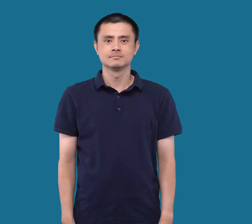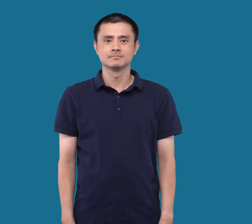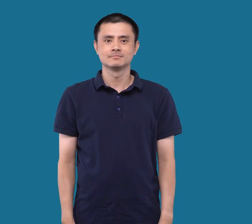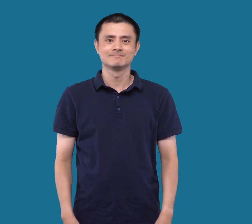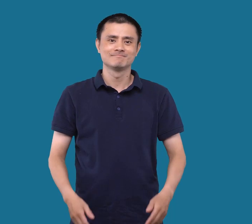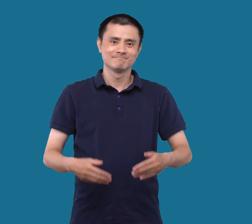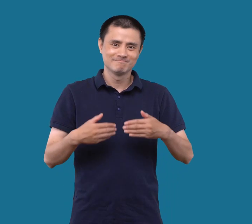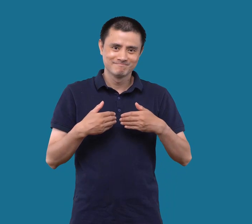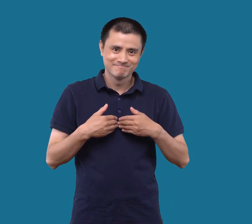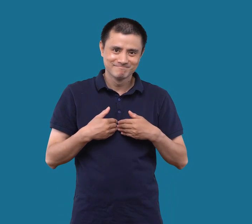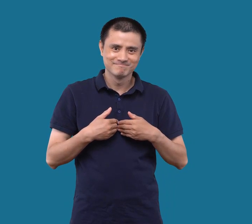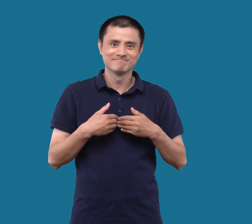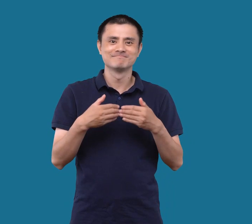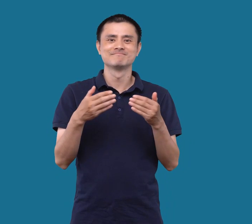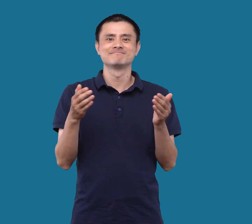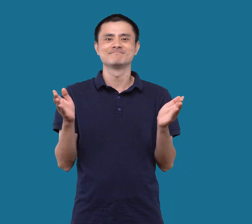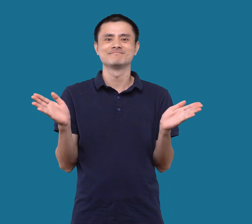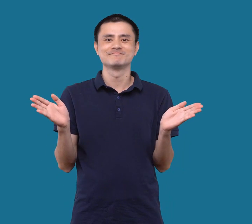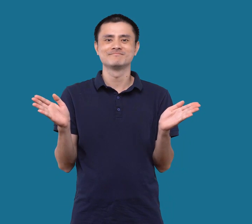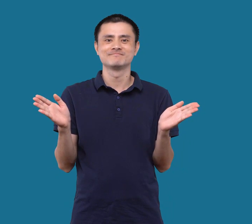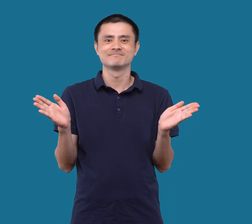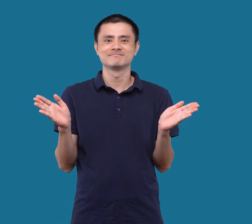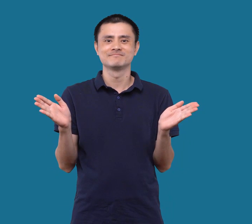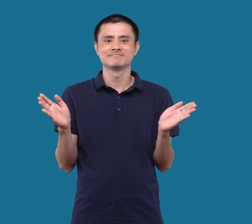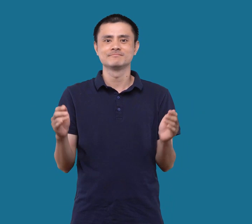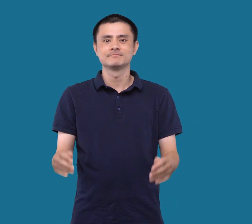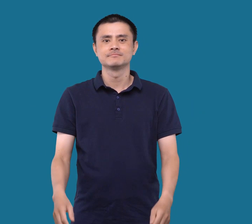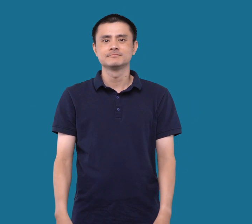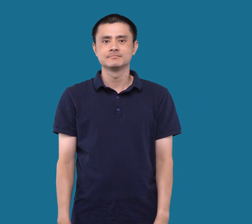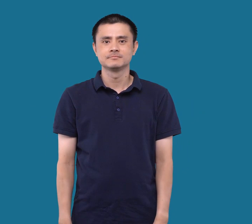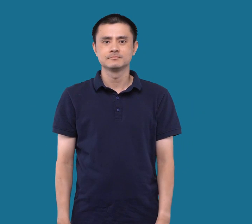cởi mở